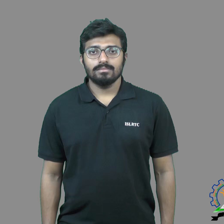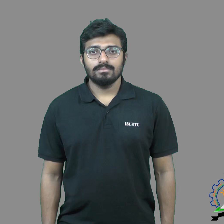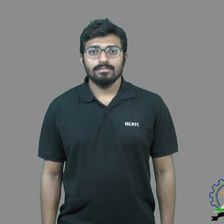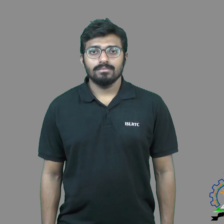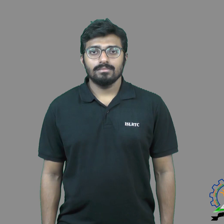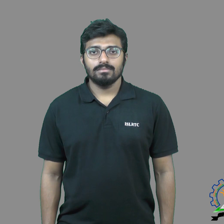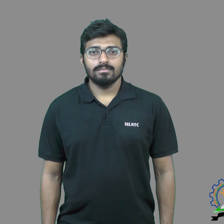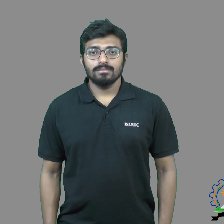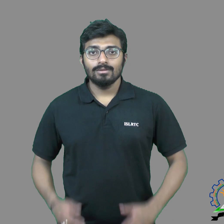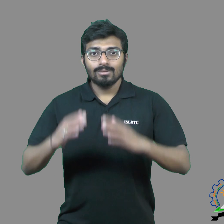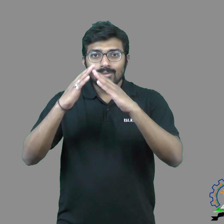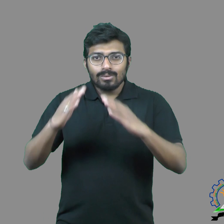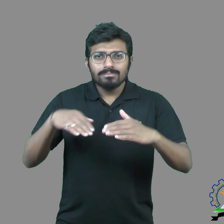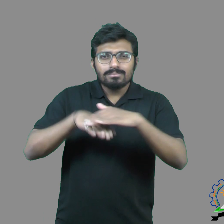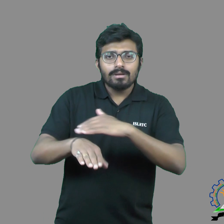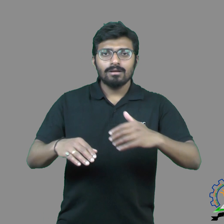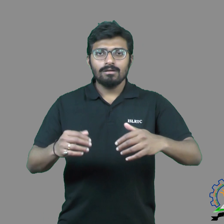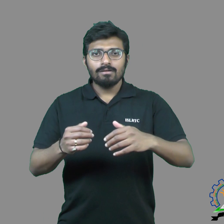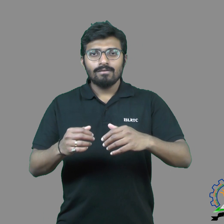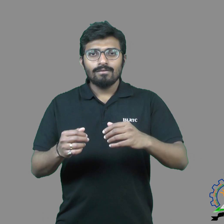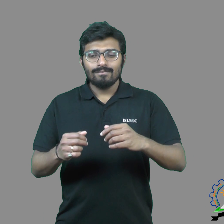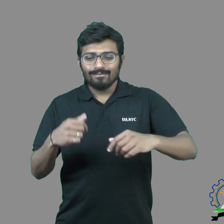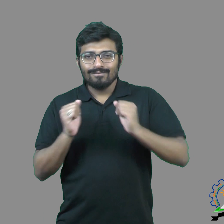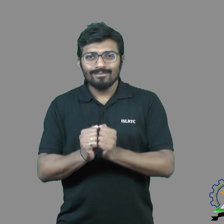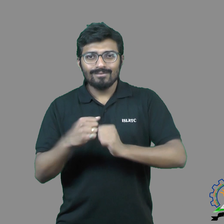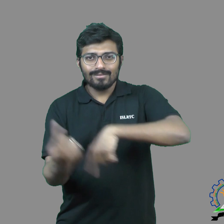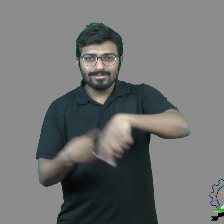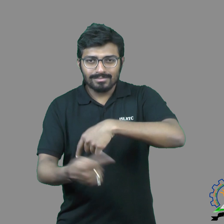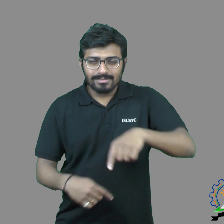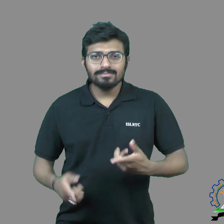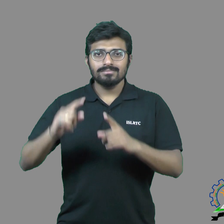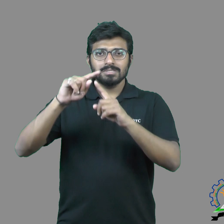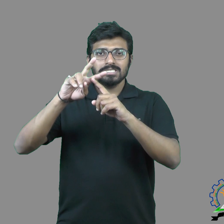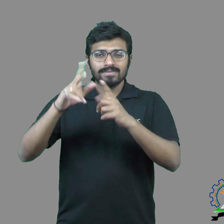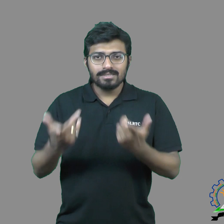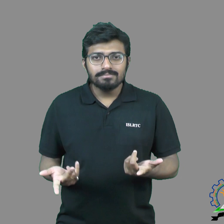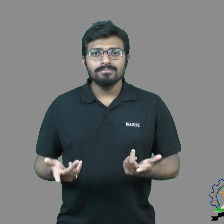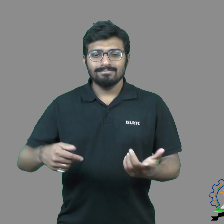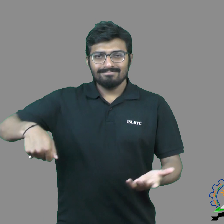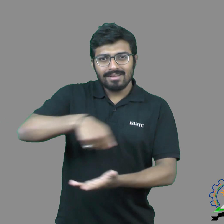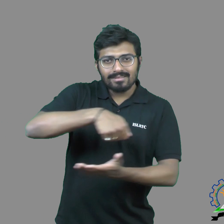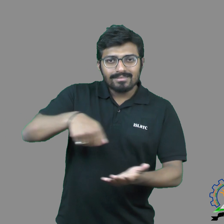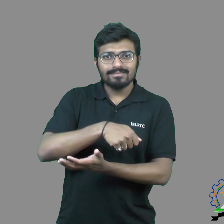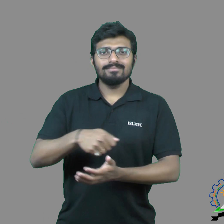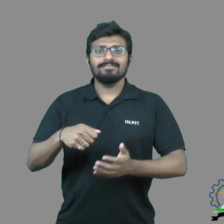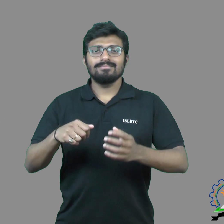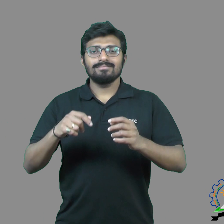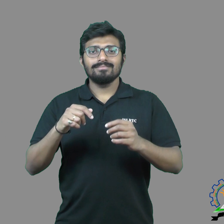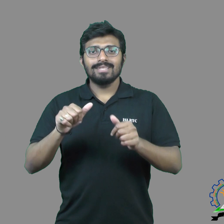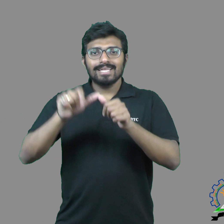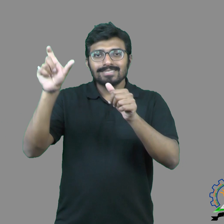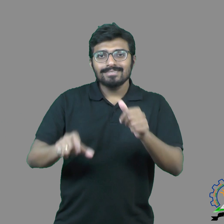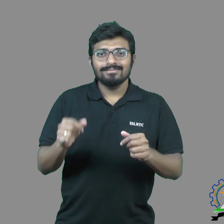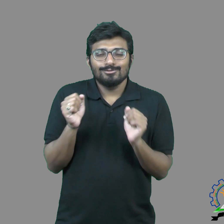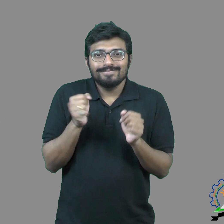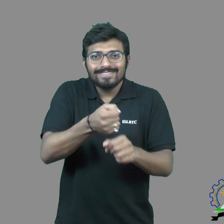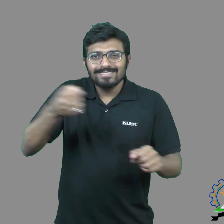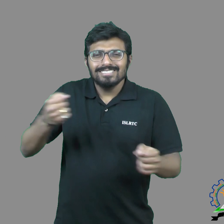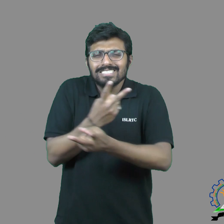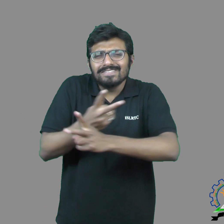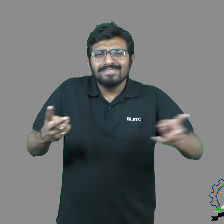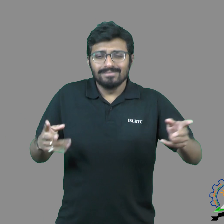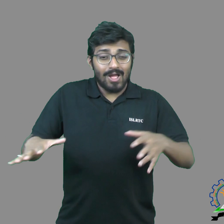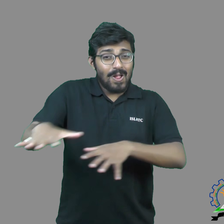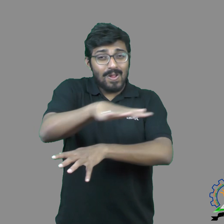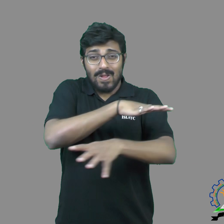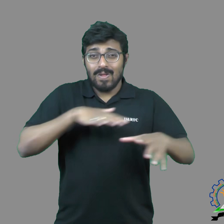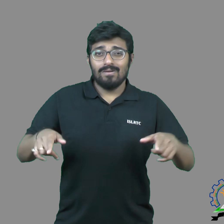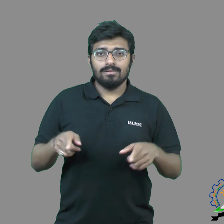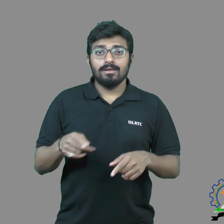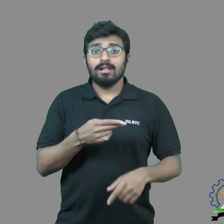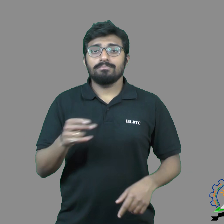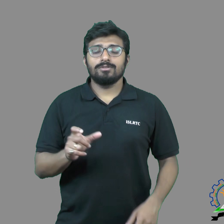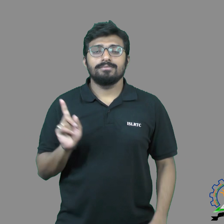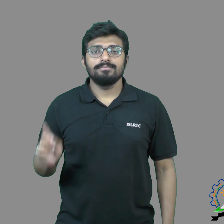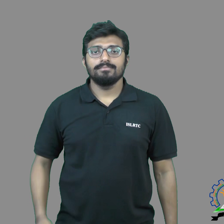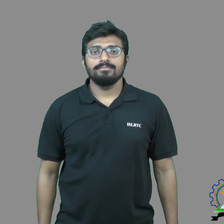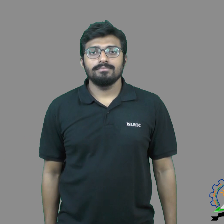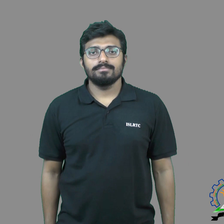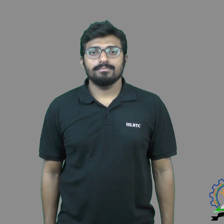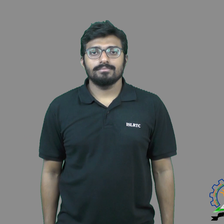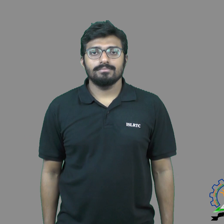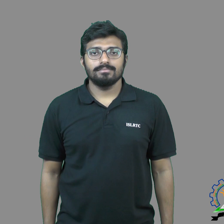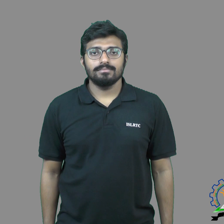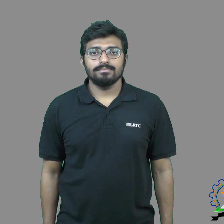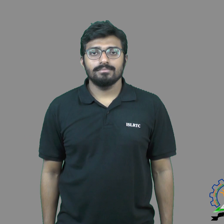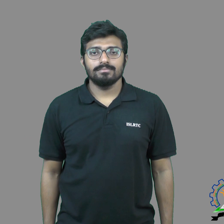Whitegoods